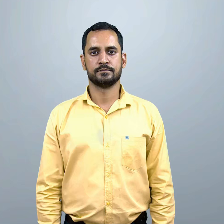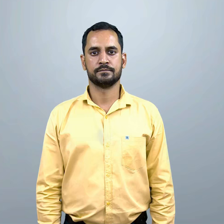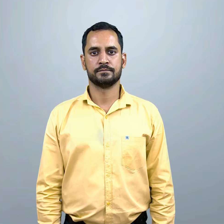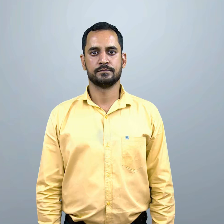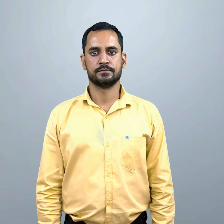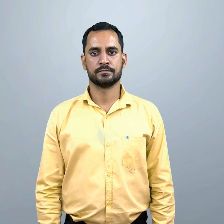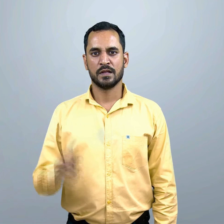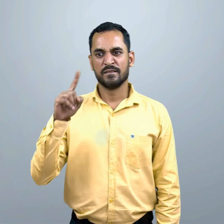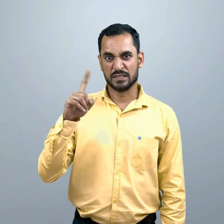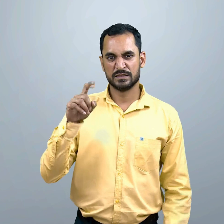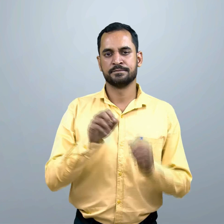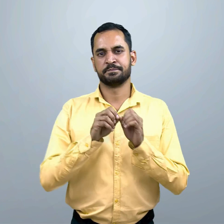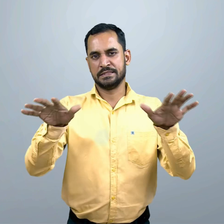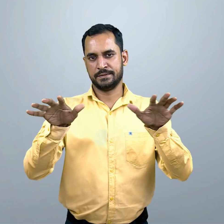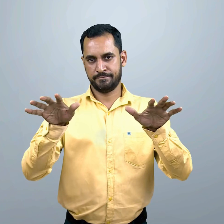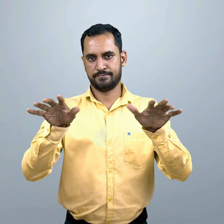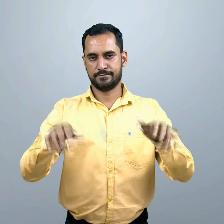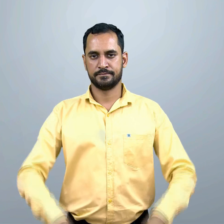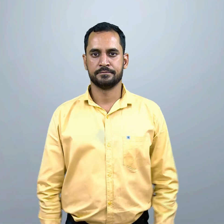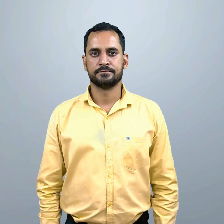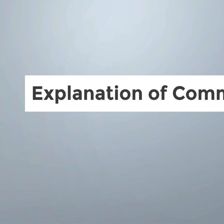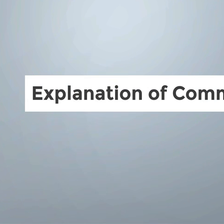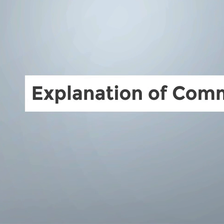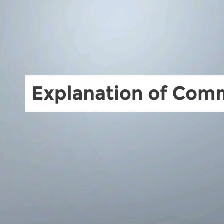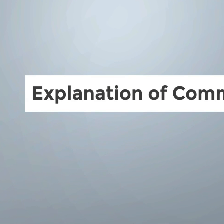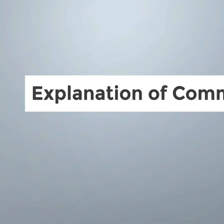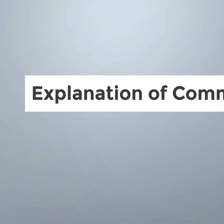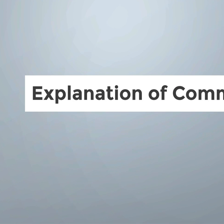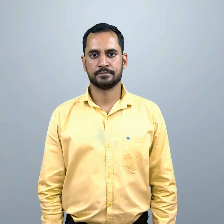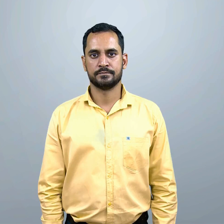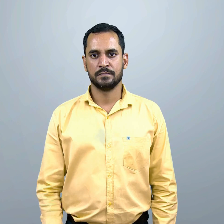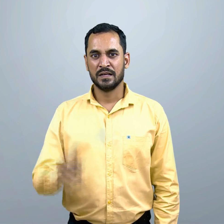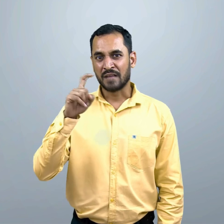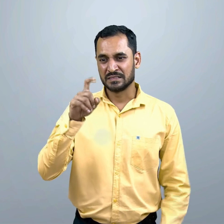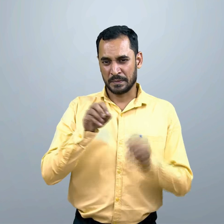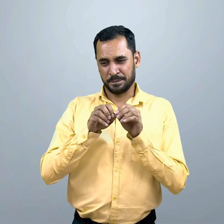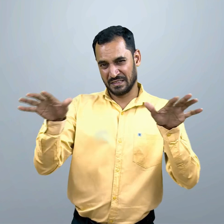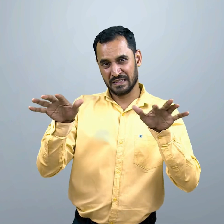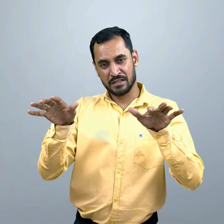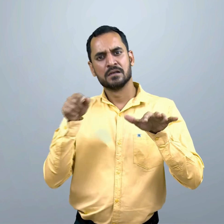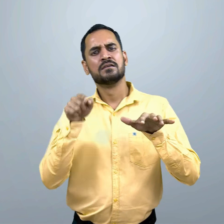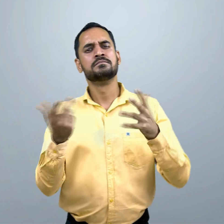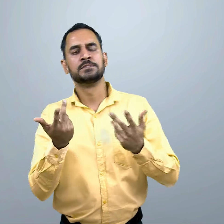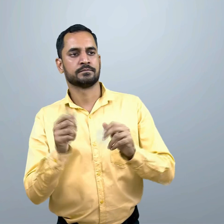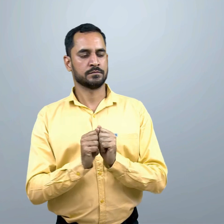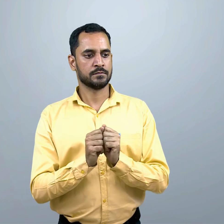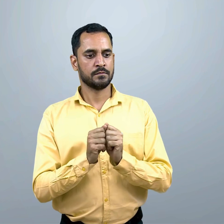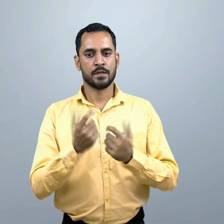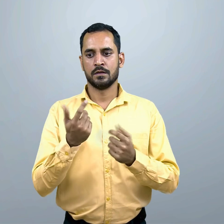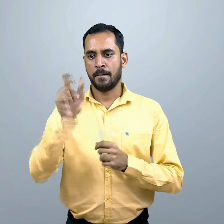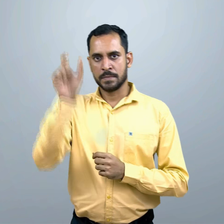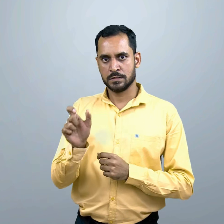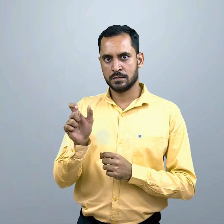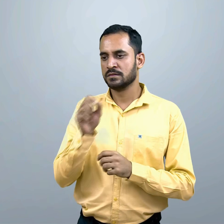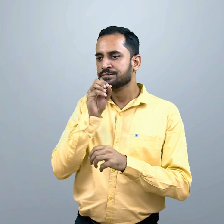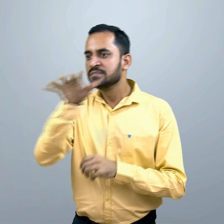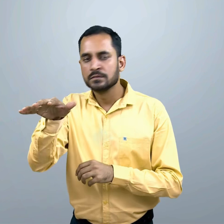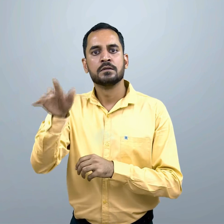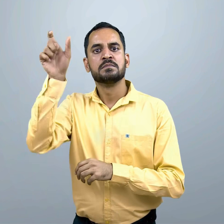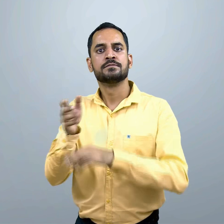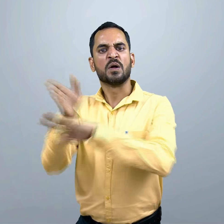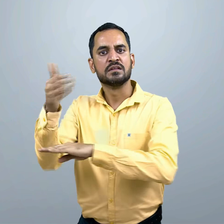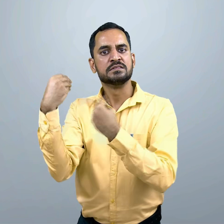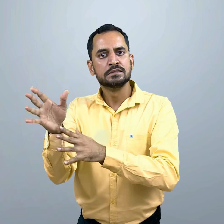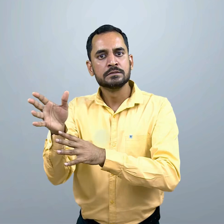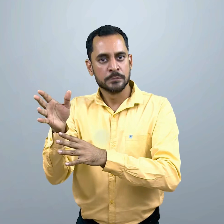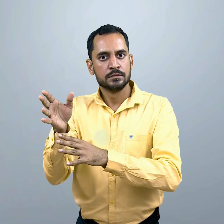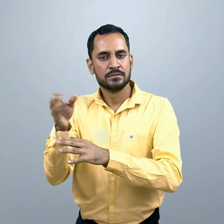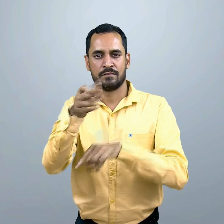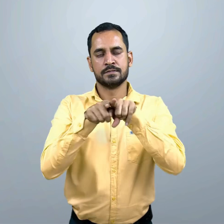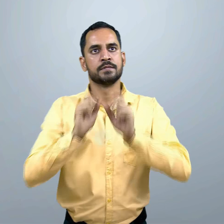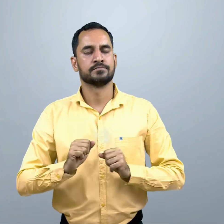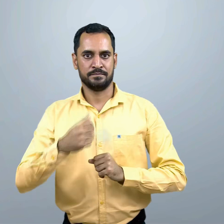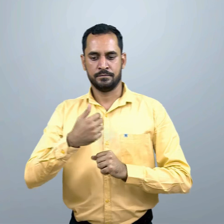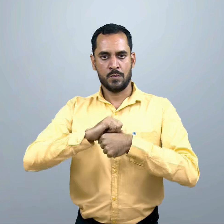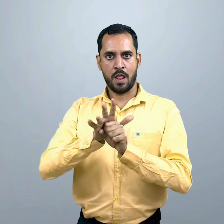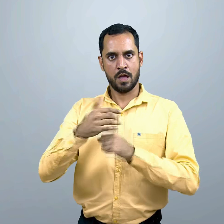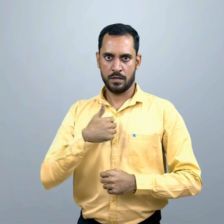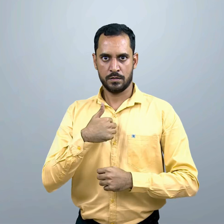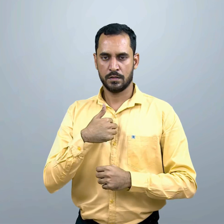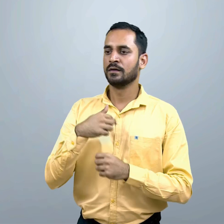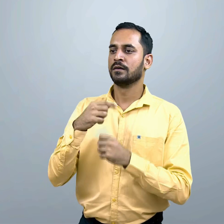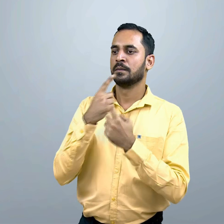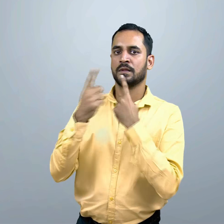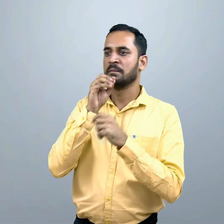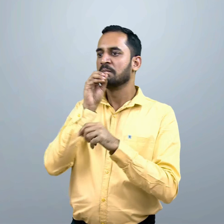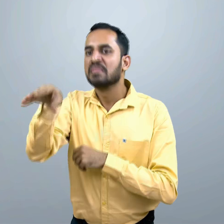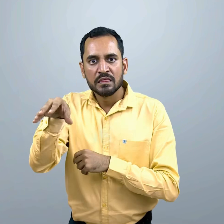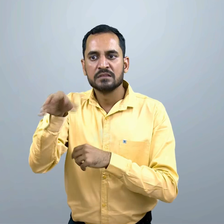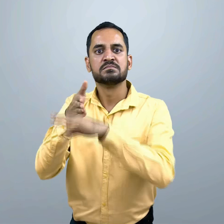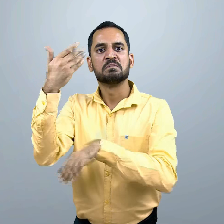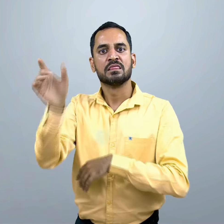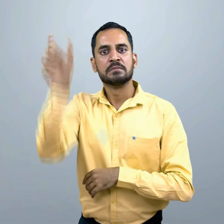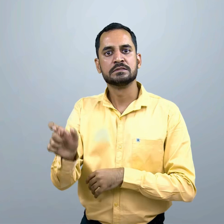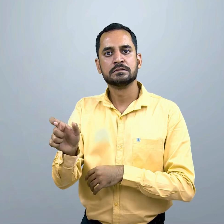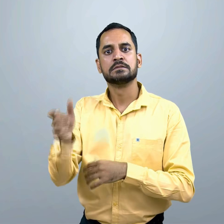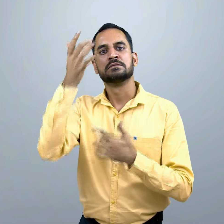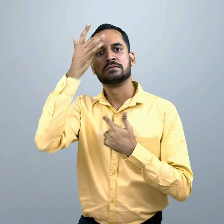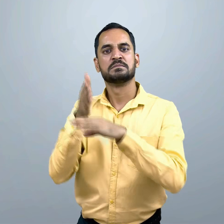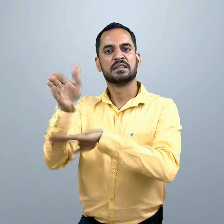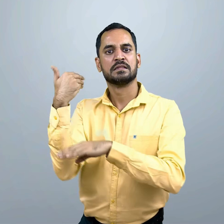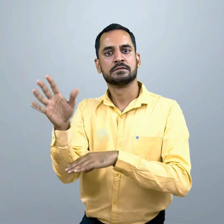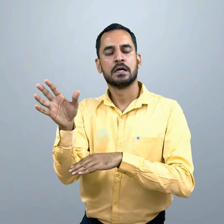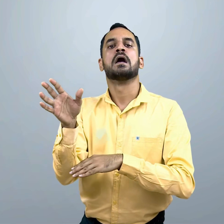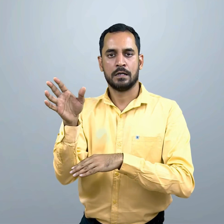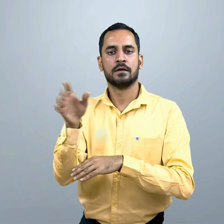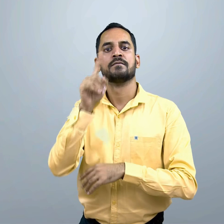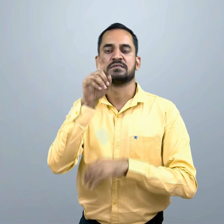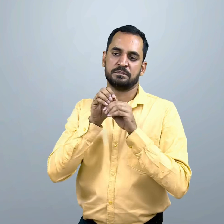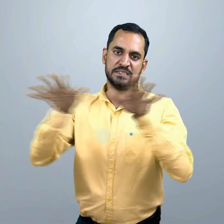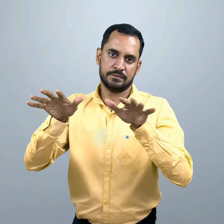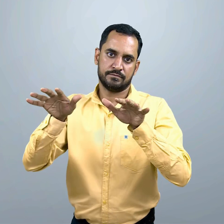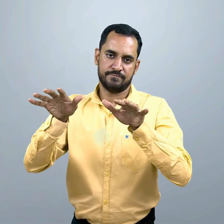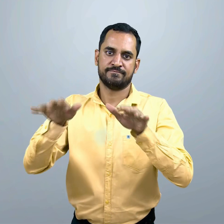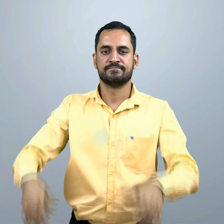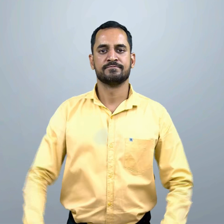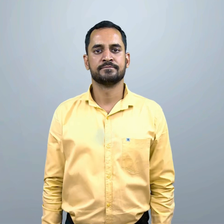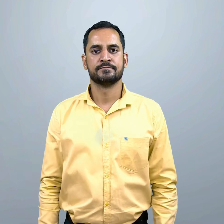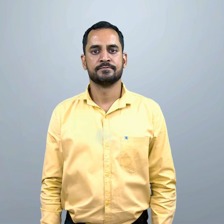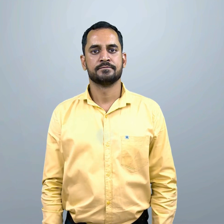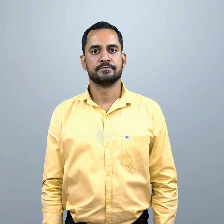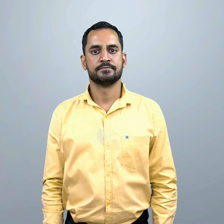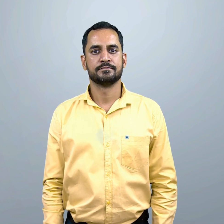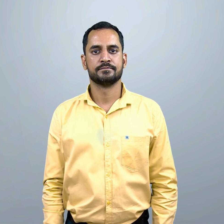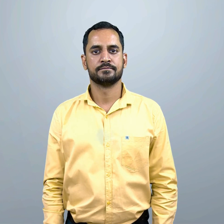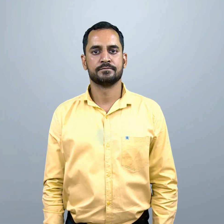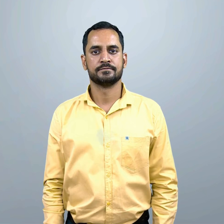Communicable diseases